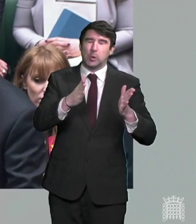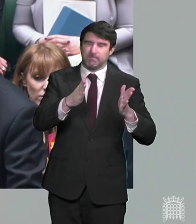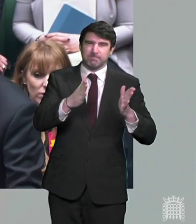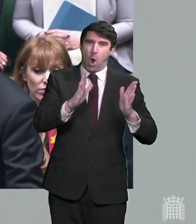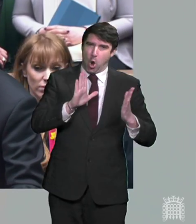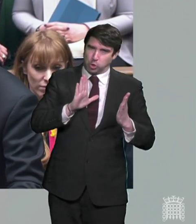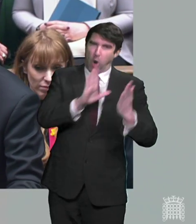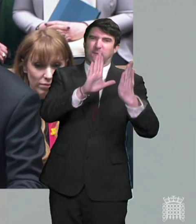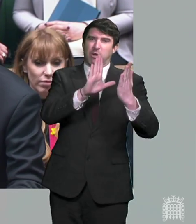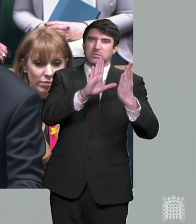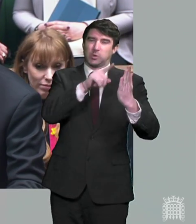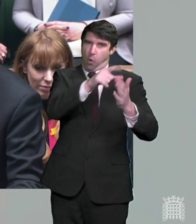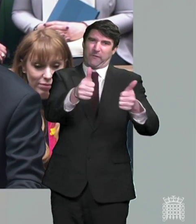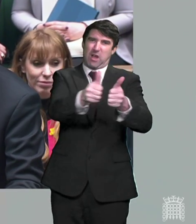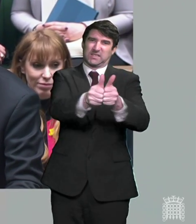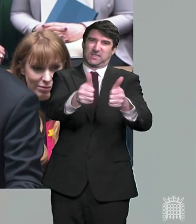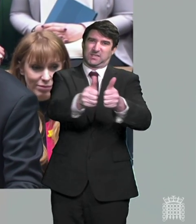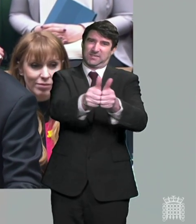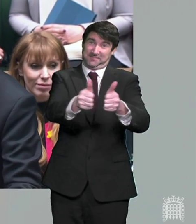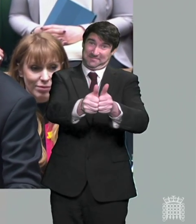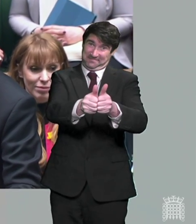Energy bills will go up by